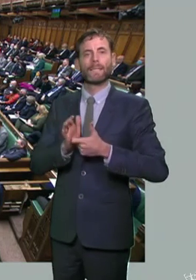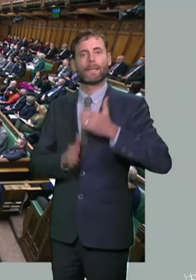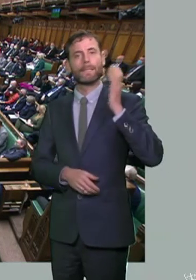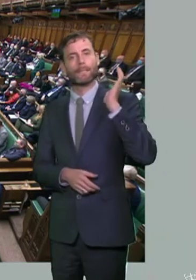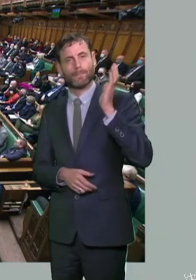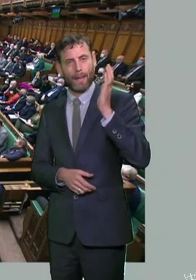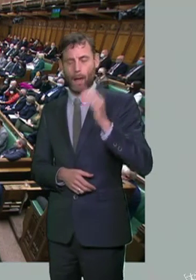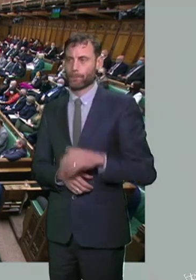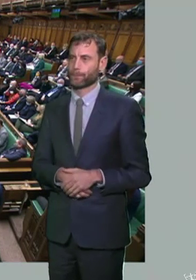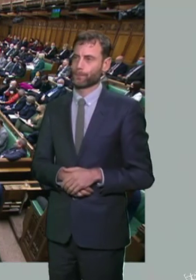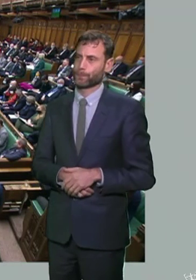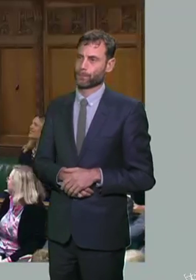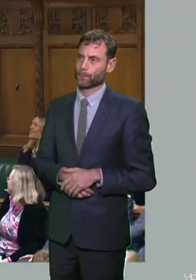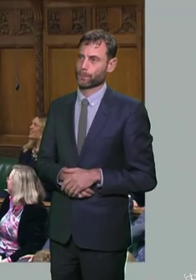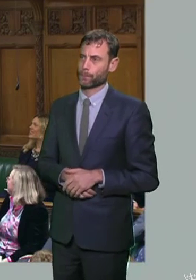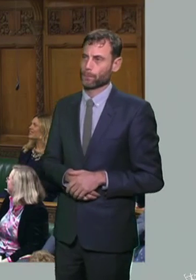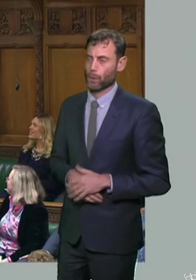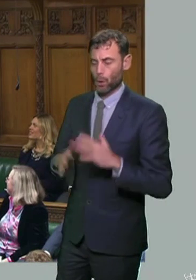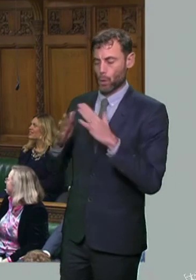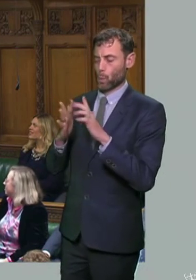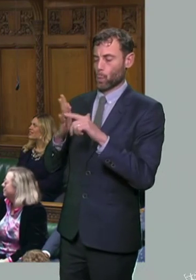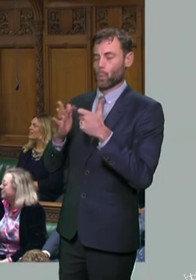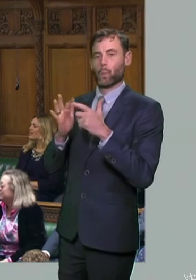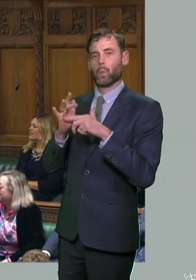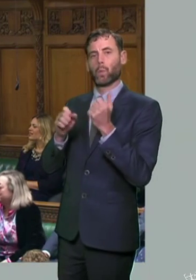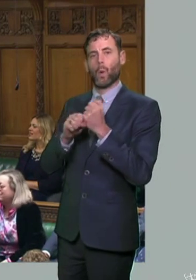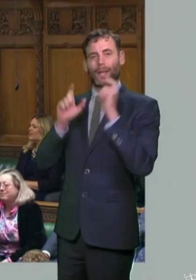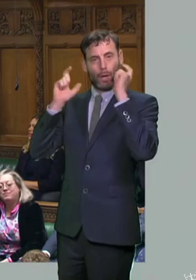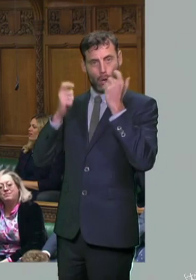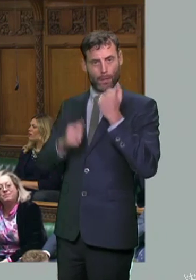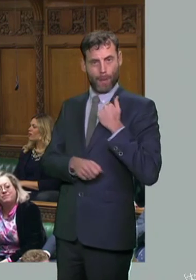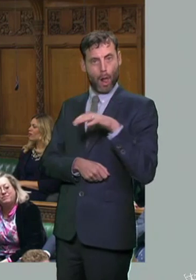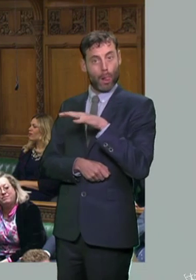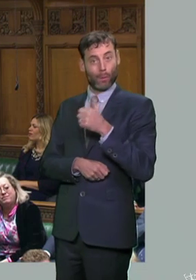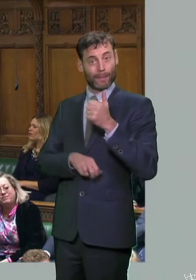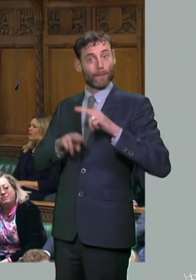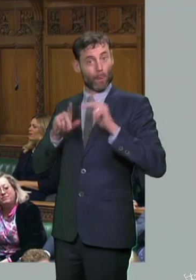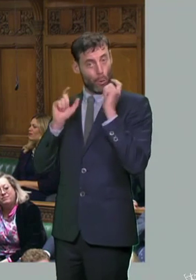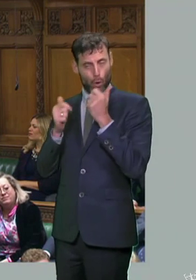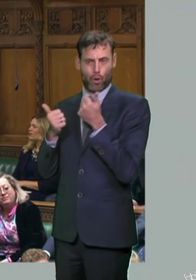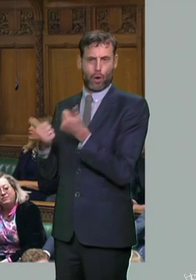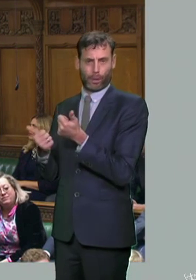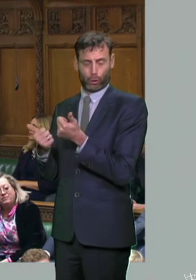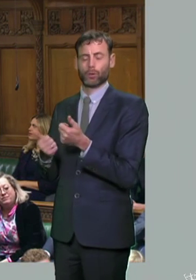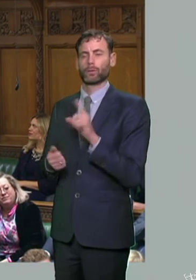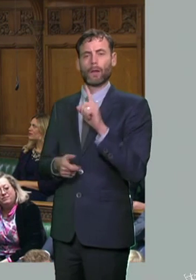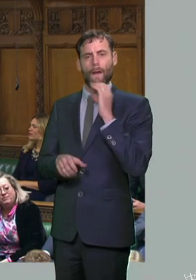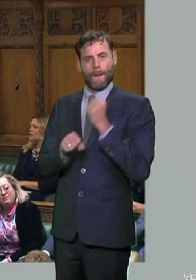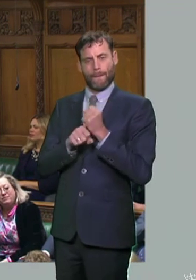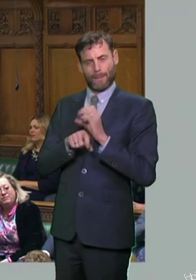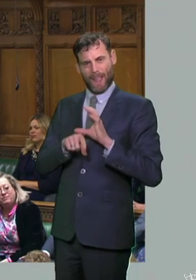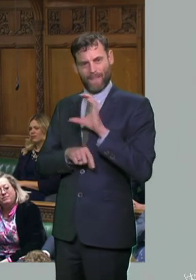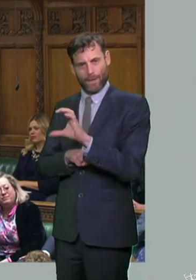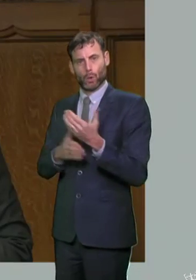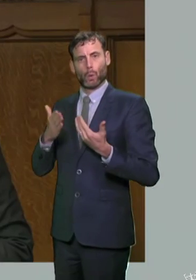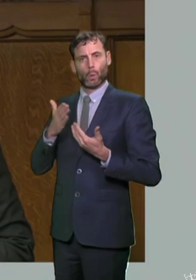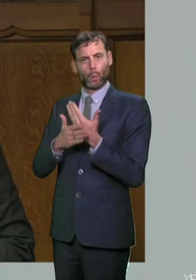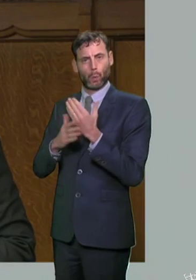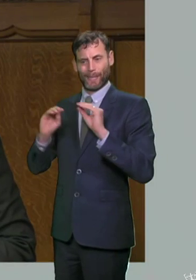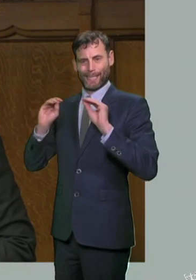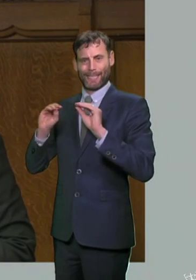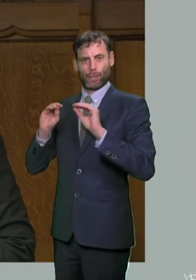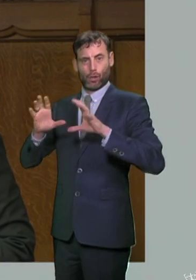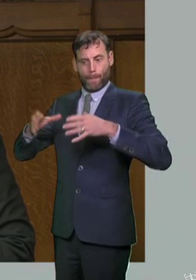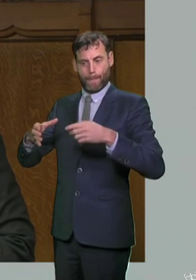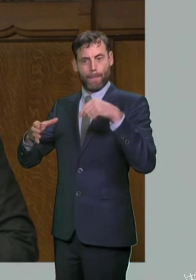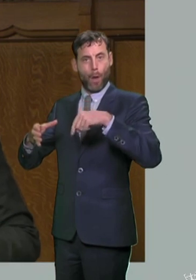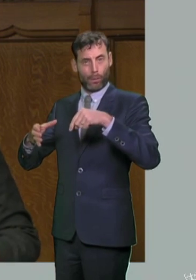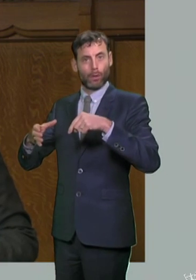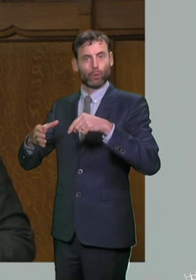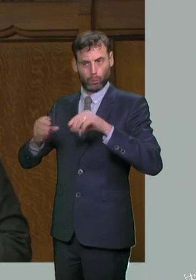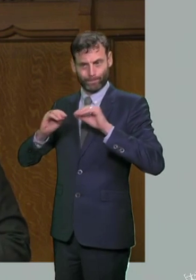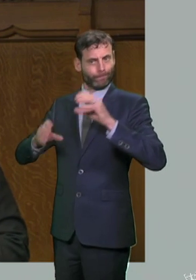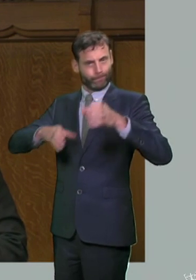I celebrate the recent successes of Woking College, my local sixth-form college, and I welcome the recent Government investment in a new teaching block, which will allow it to expand.